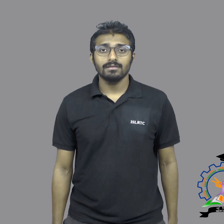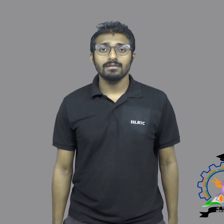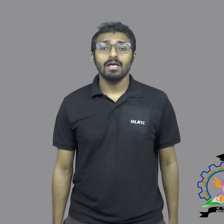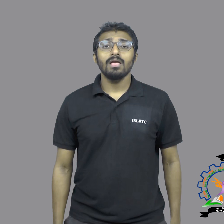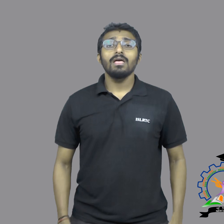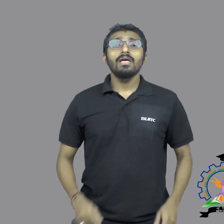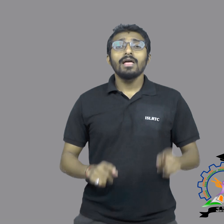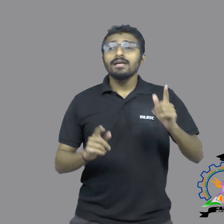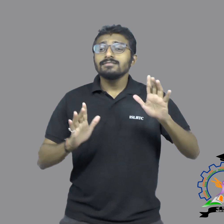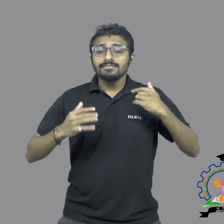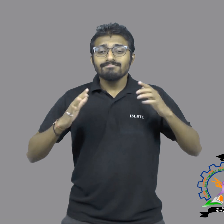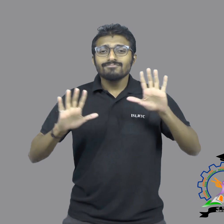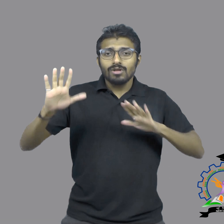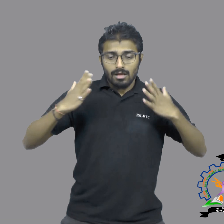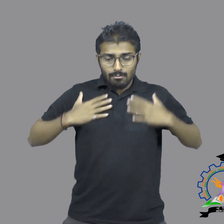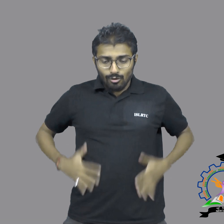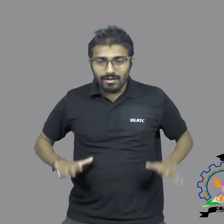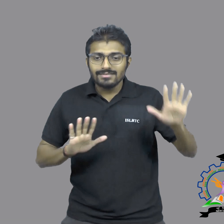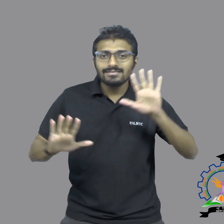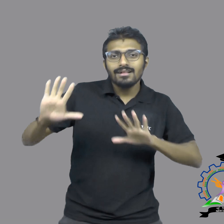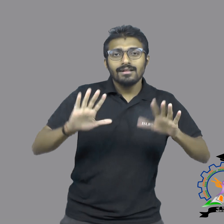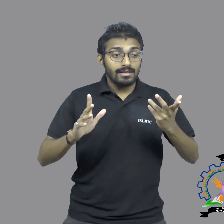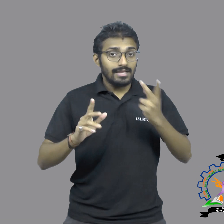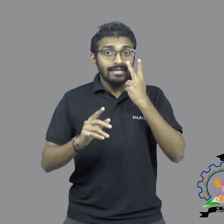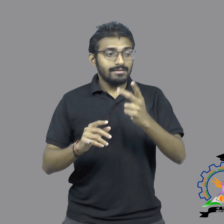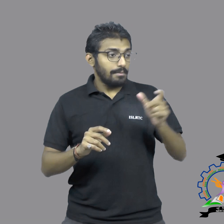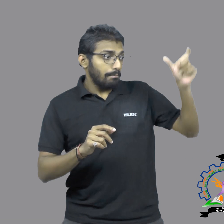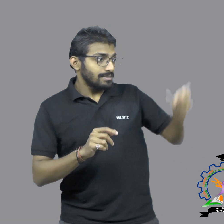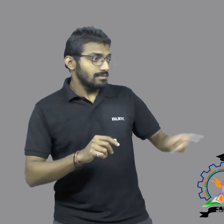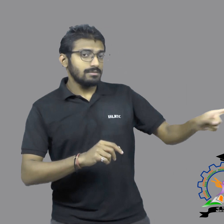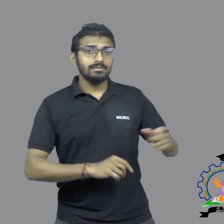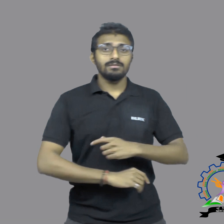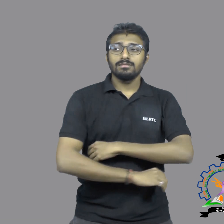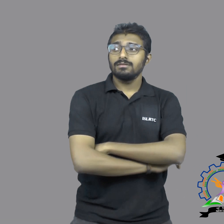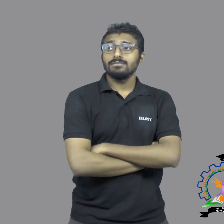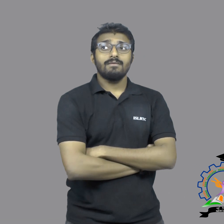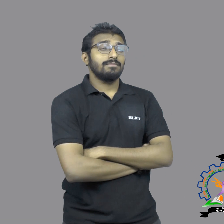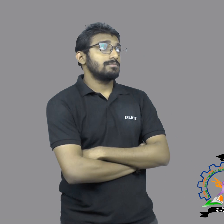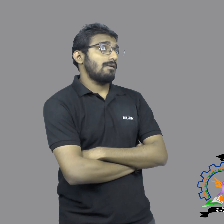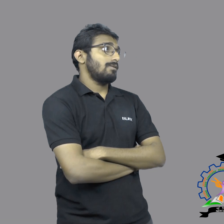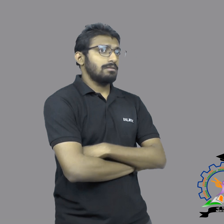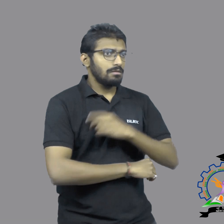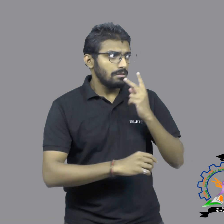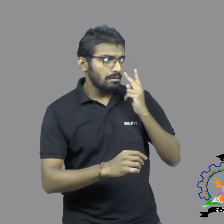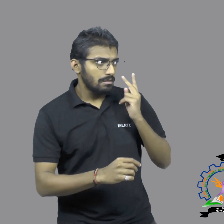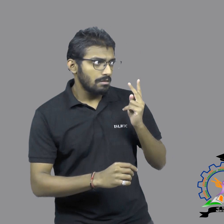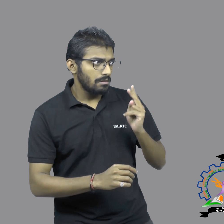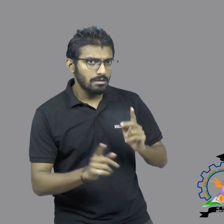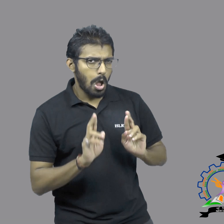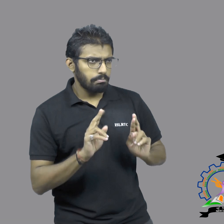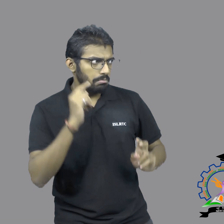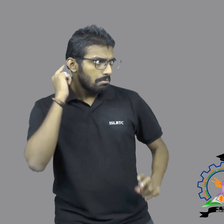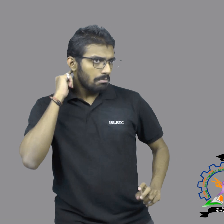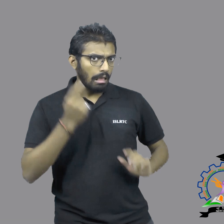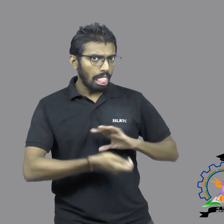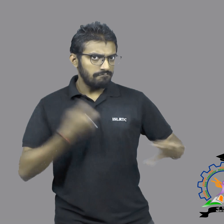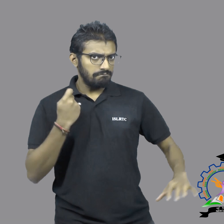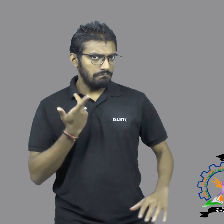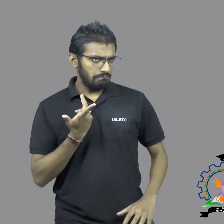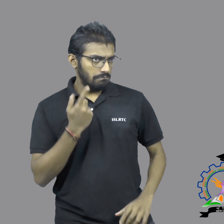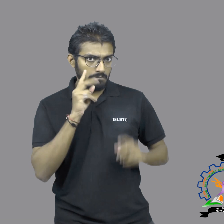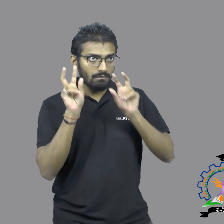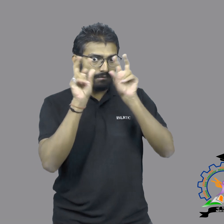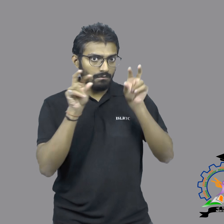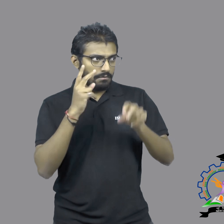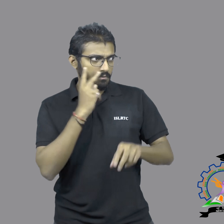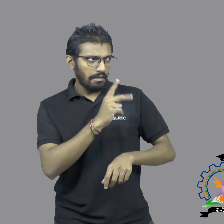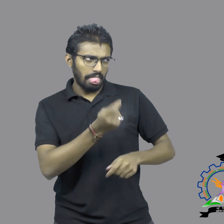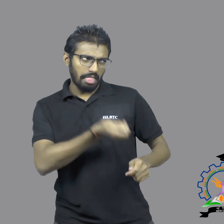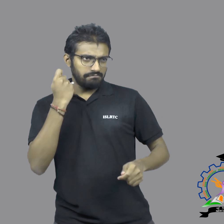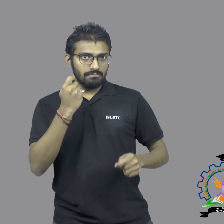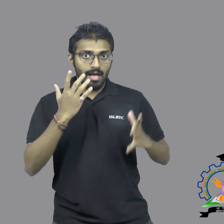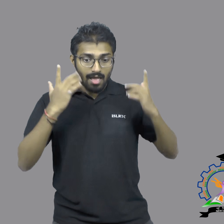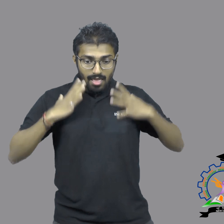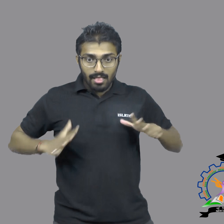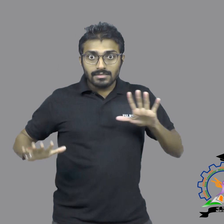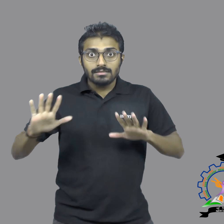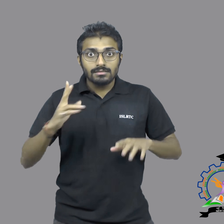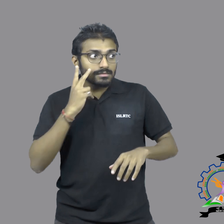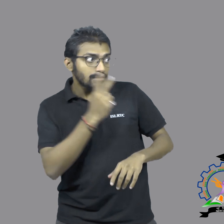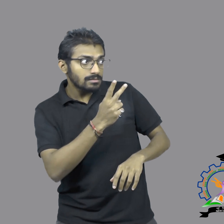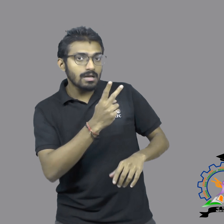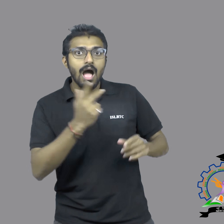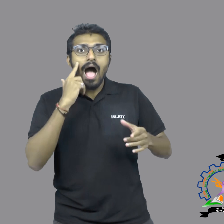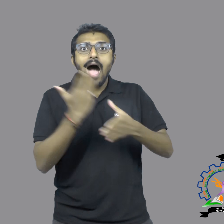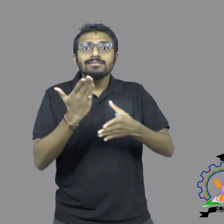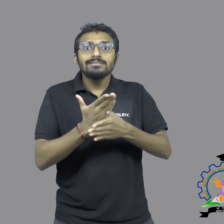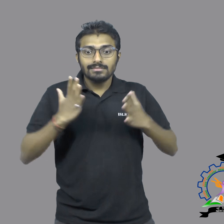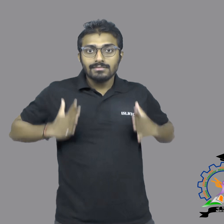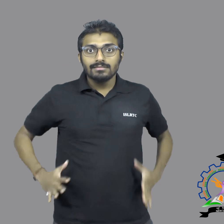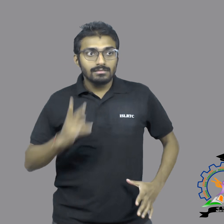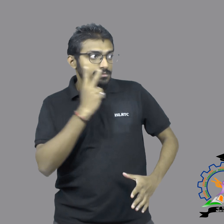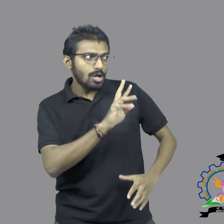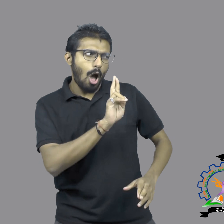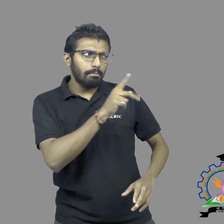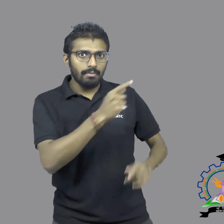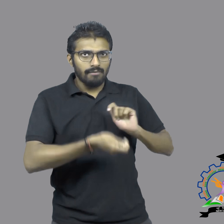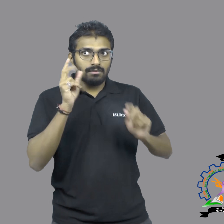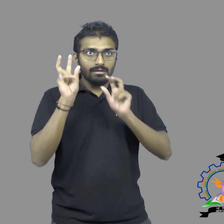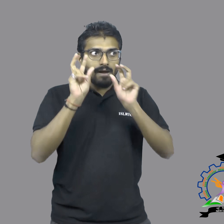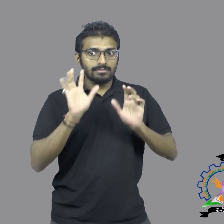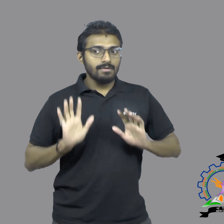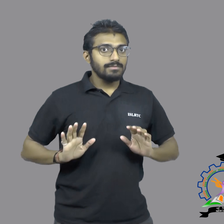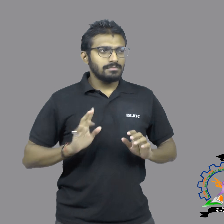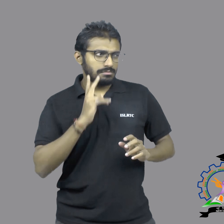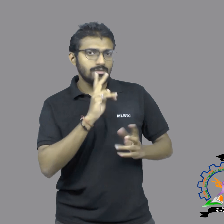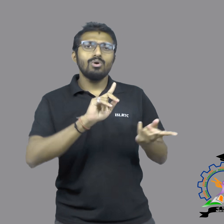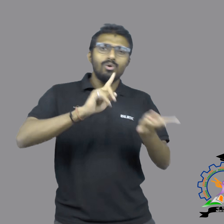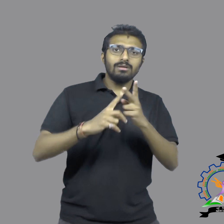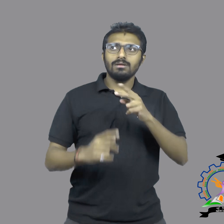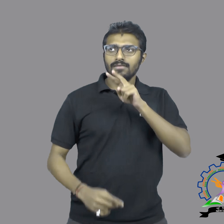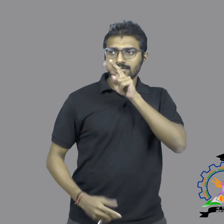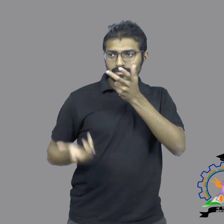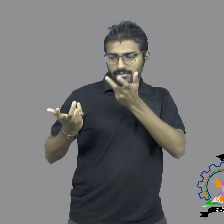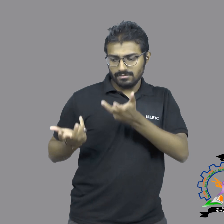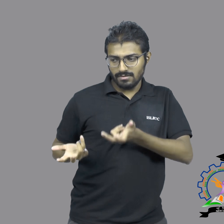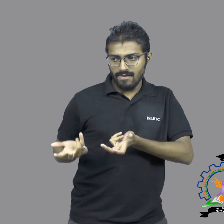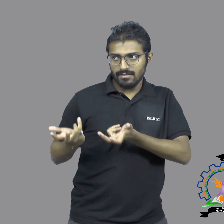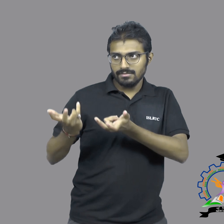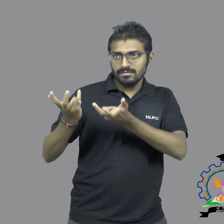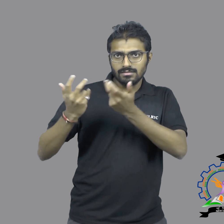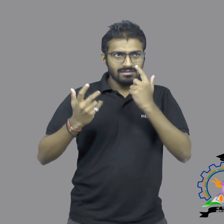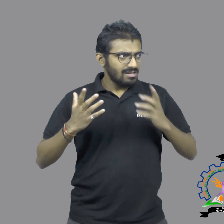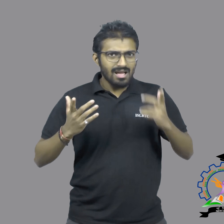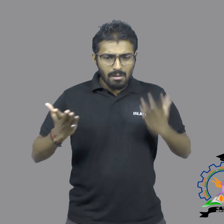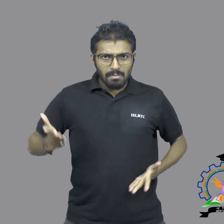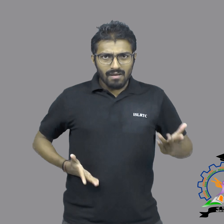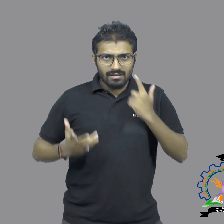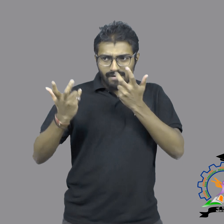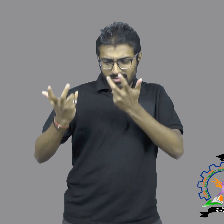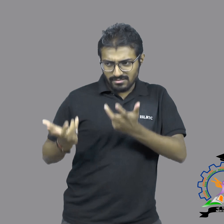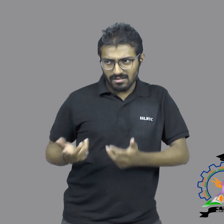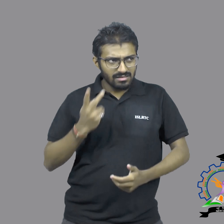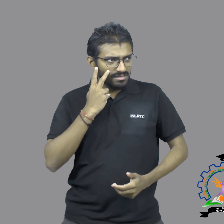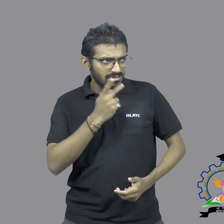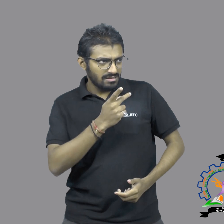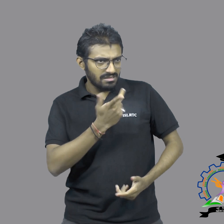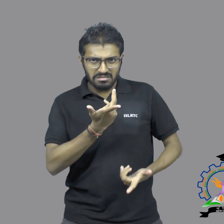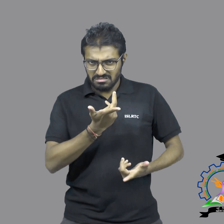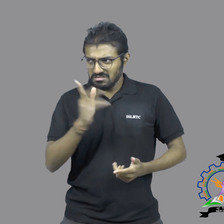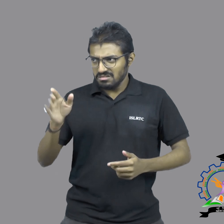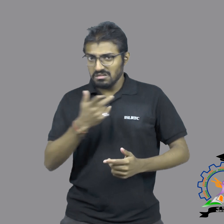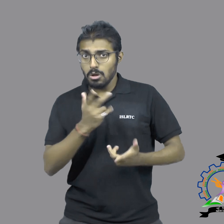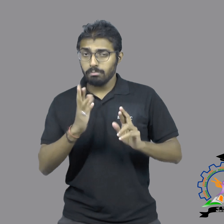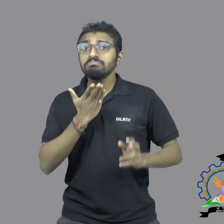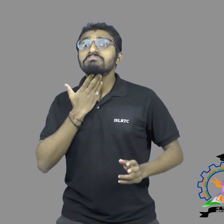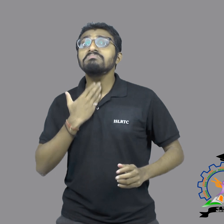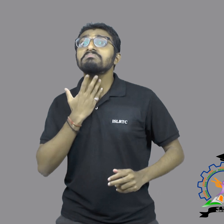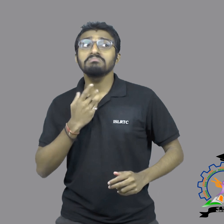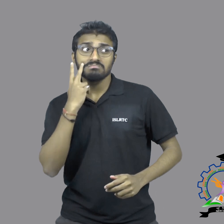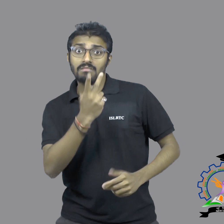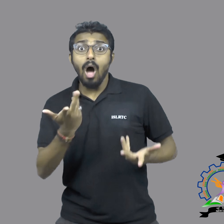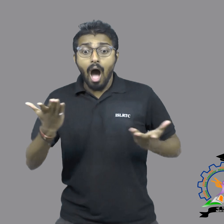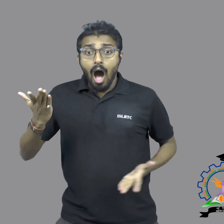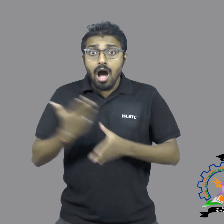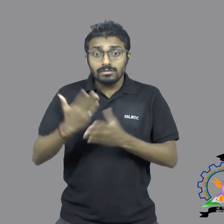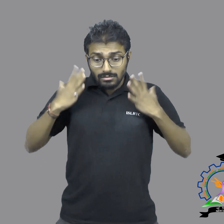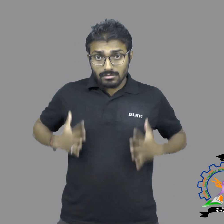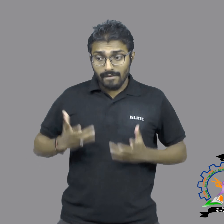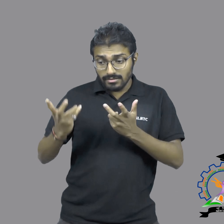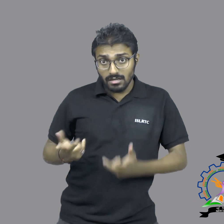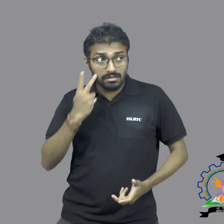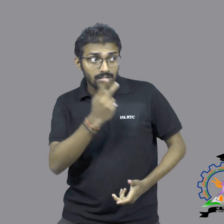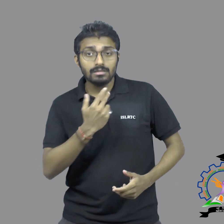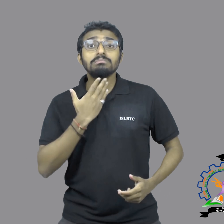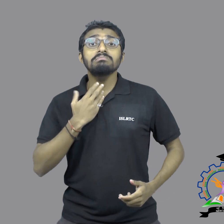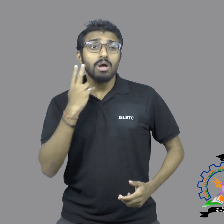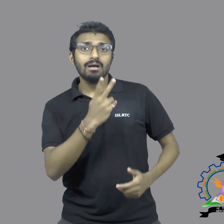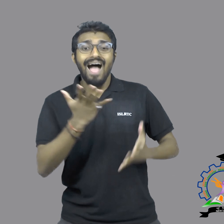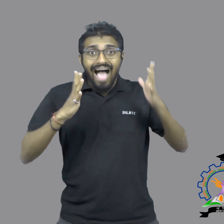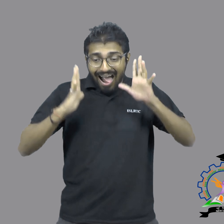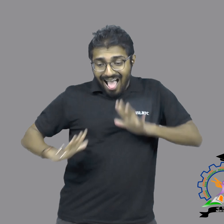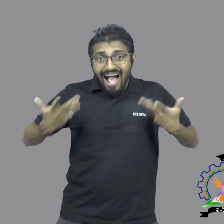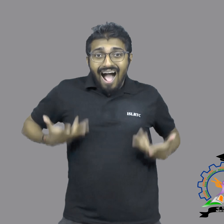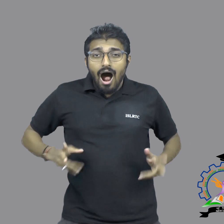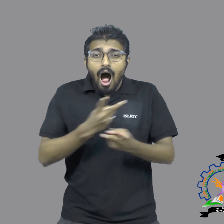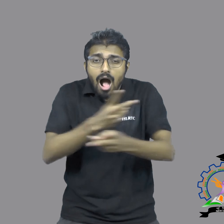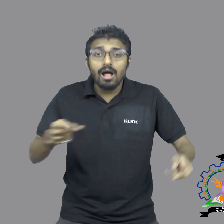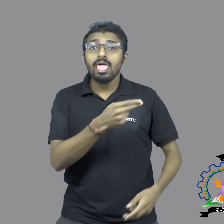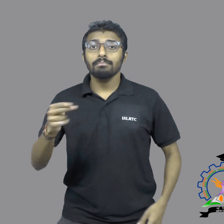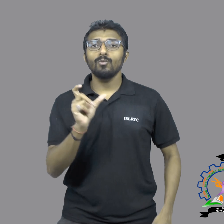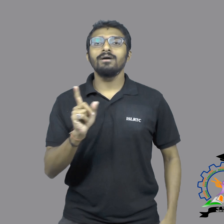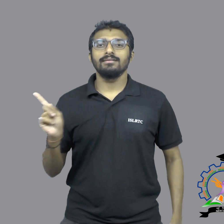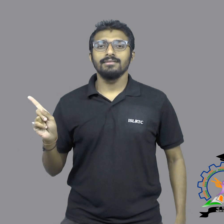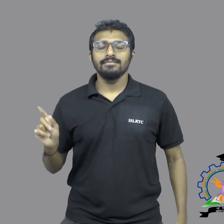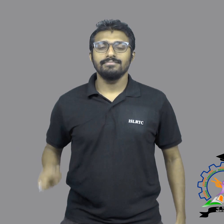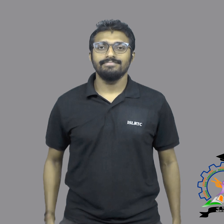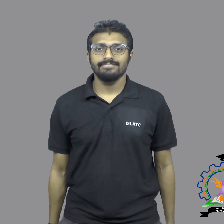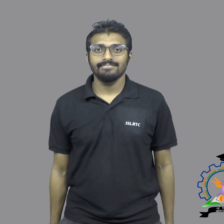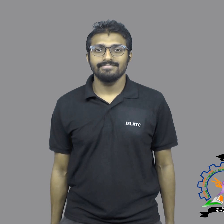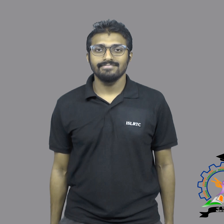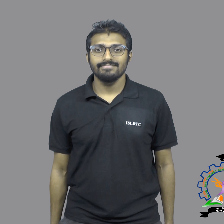Gesture